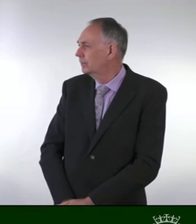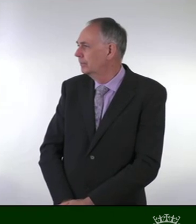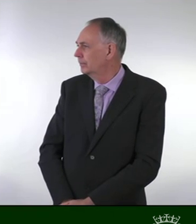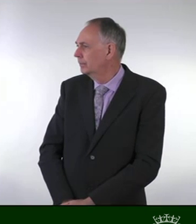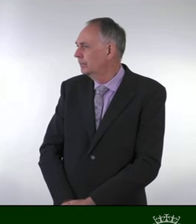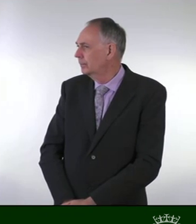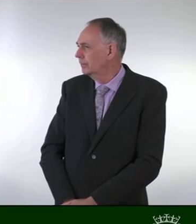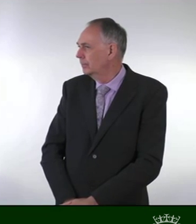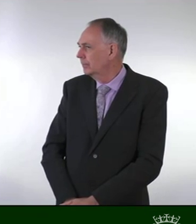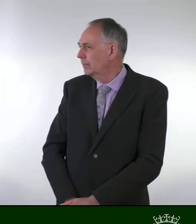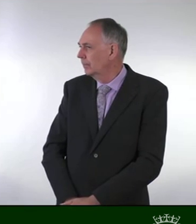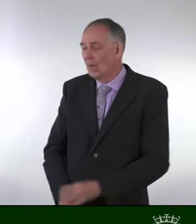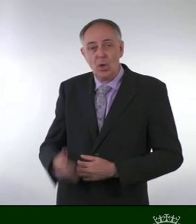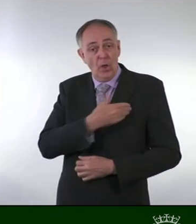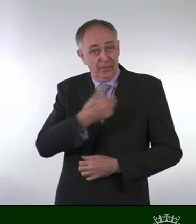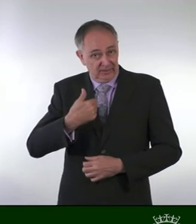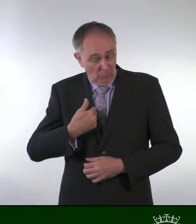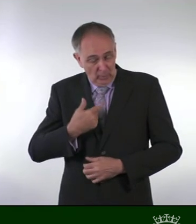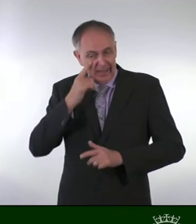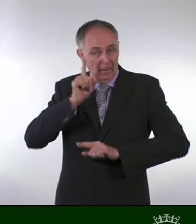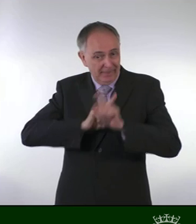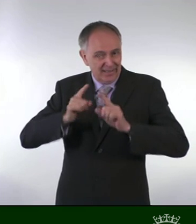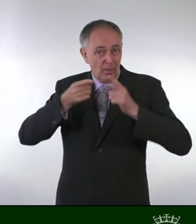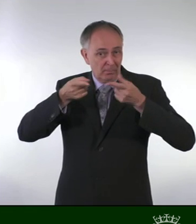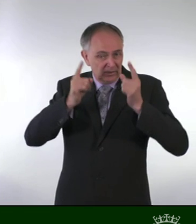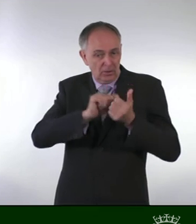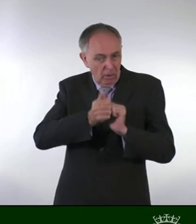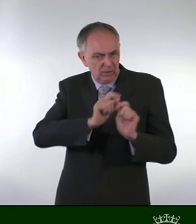This morning, I had meetings with ministerial colleagues and others.